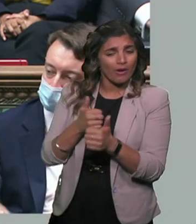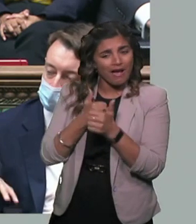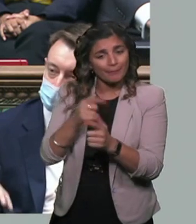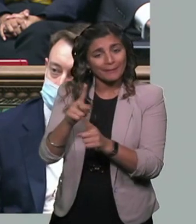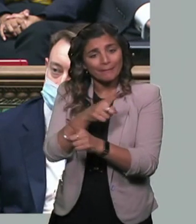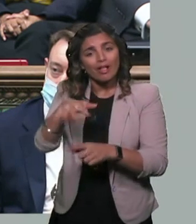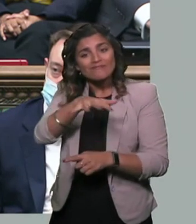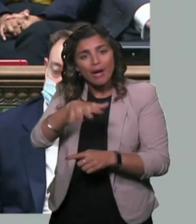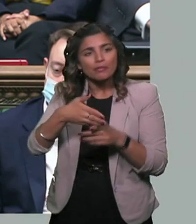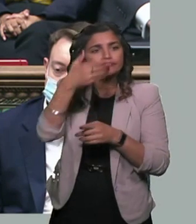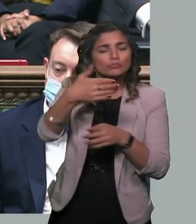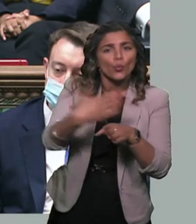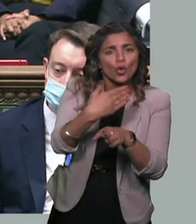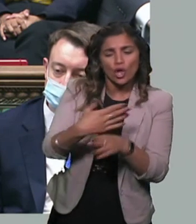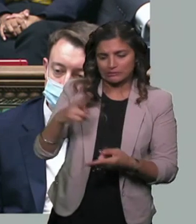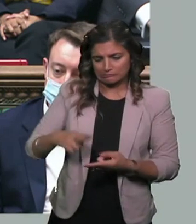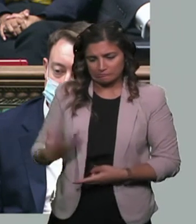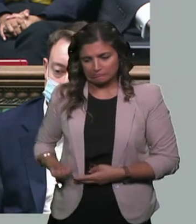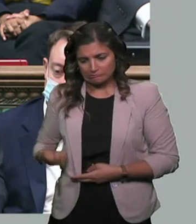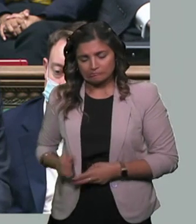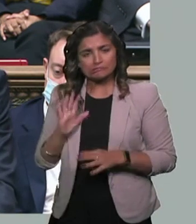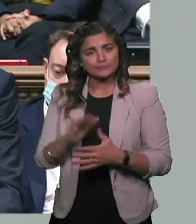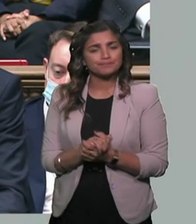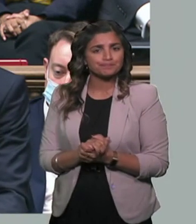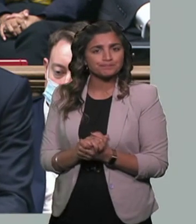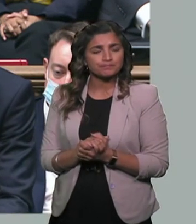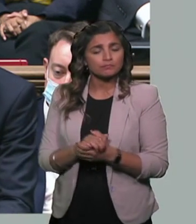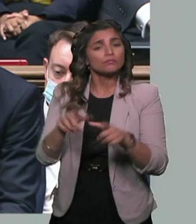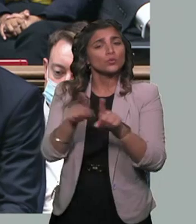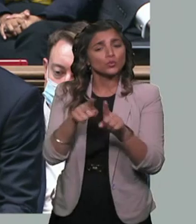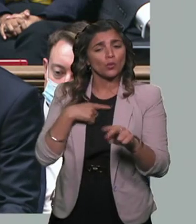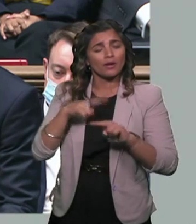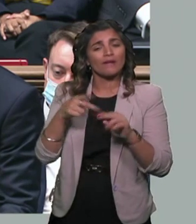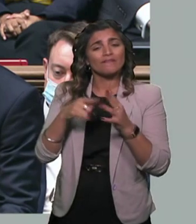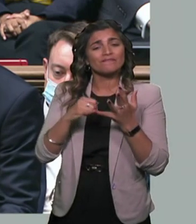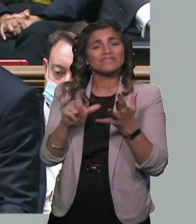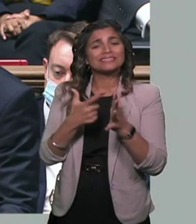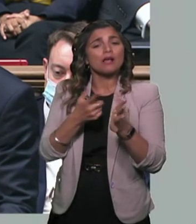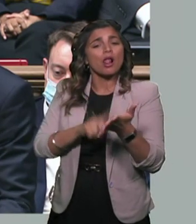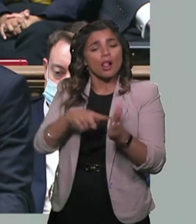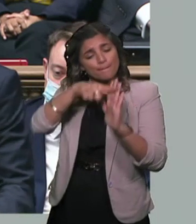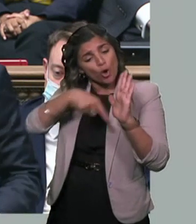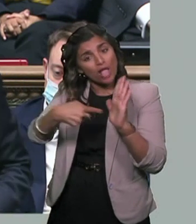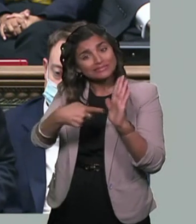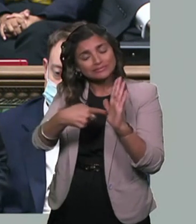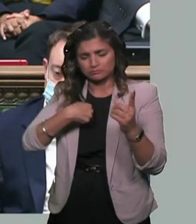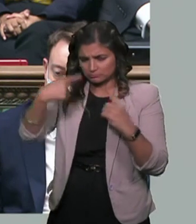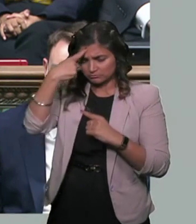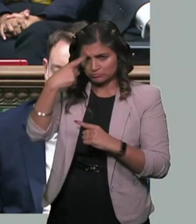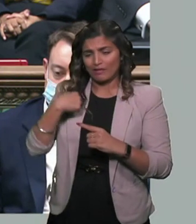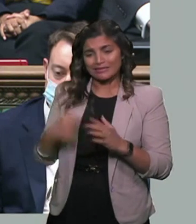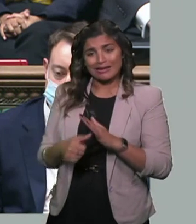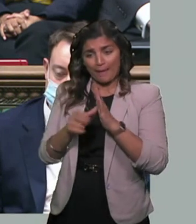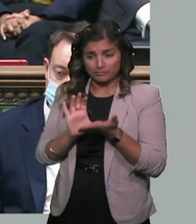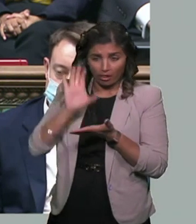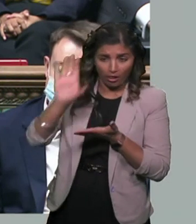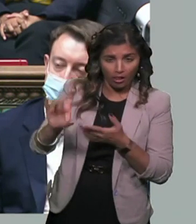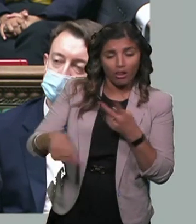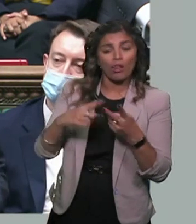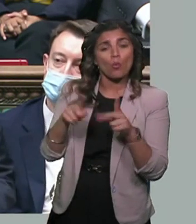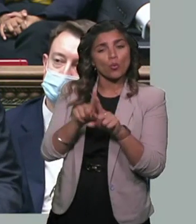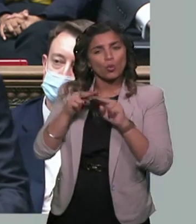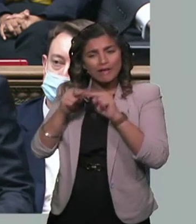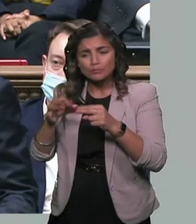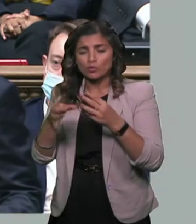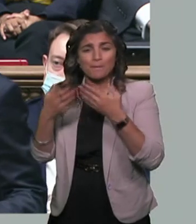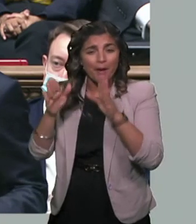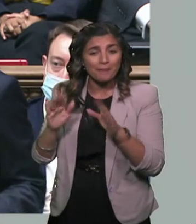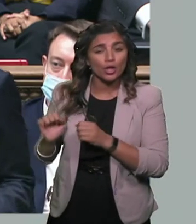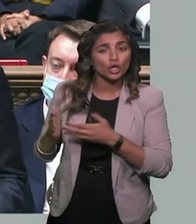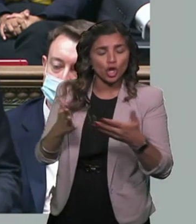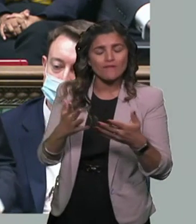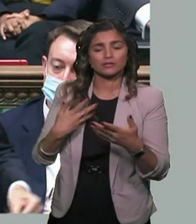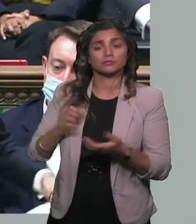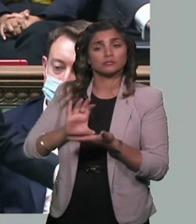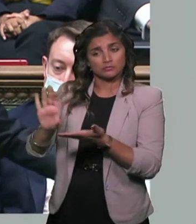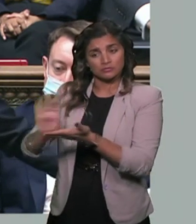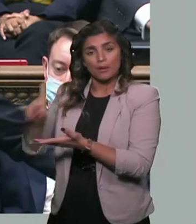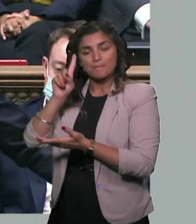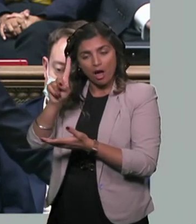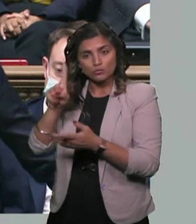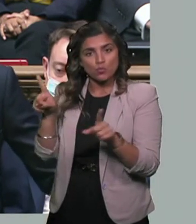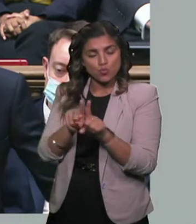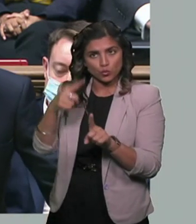On our fiscal policy, we will meet our commitments on public services and capital investment, but we will do so keeping in mind the need to control inflation.